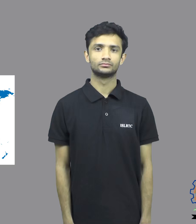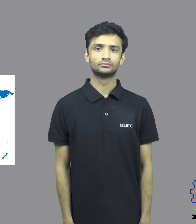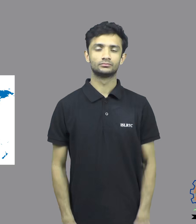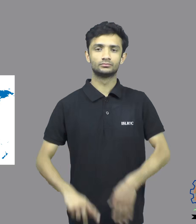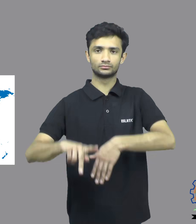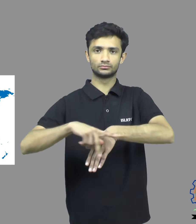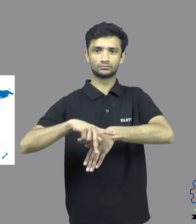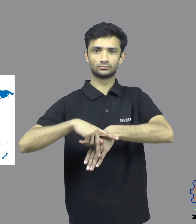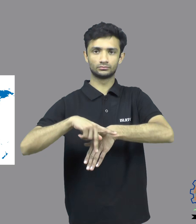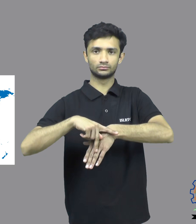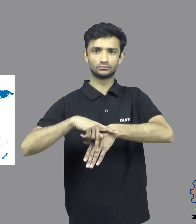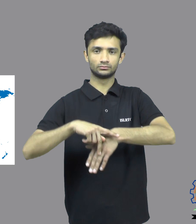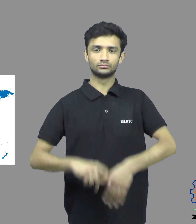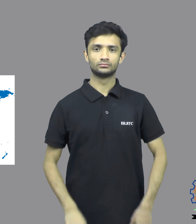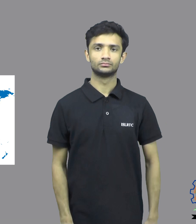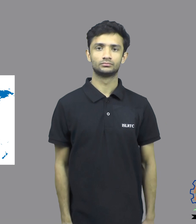Paraguay